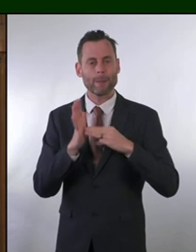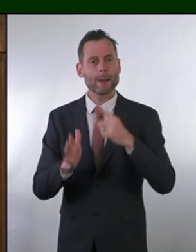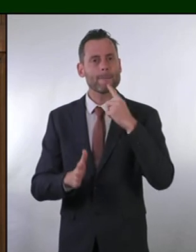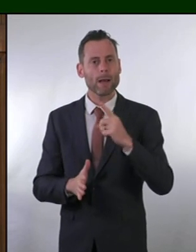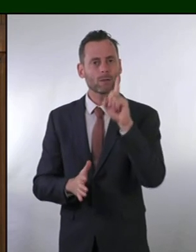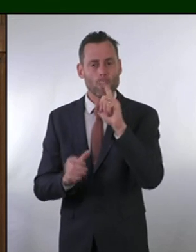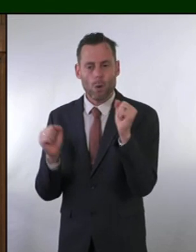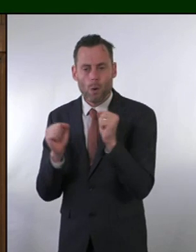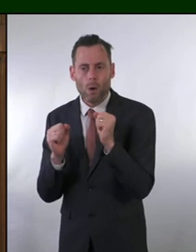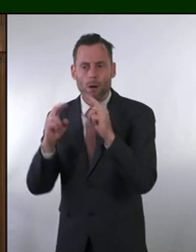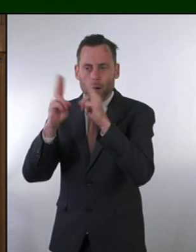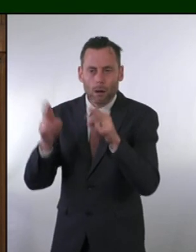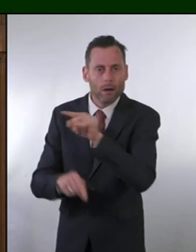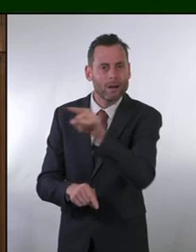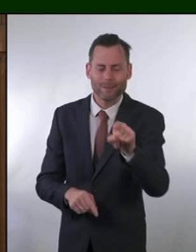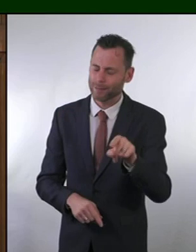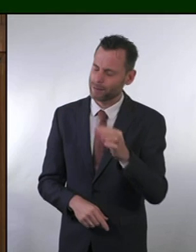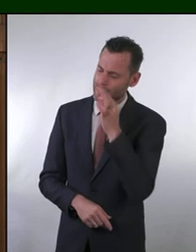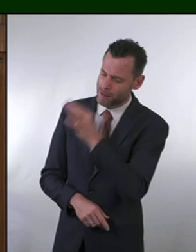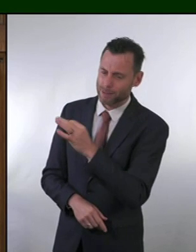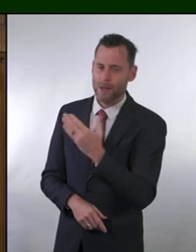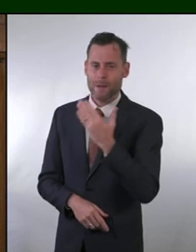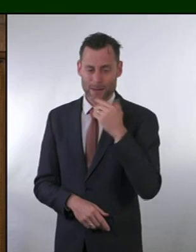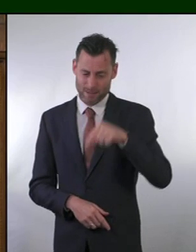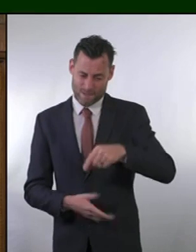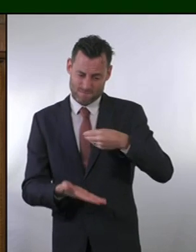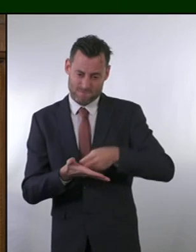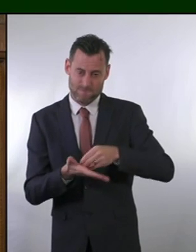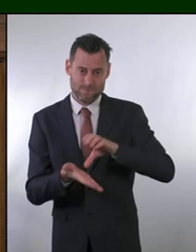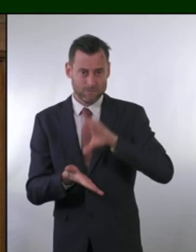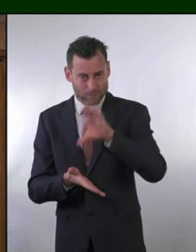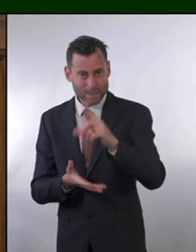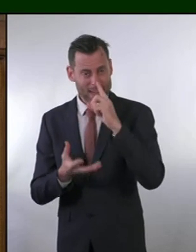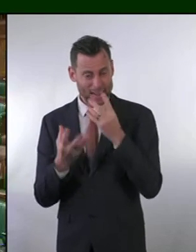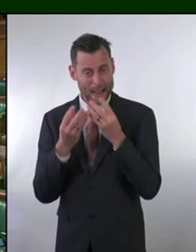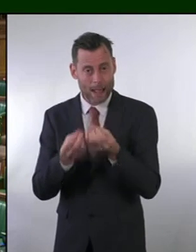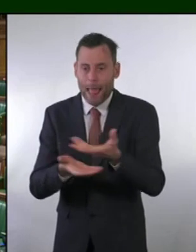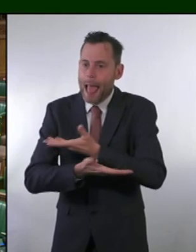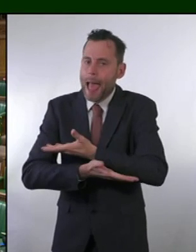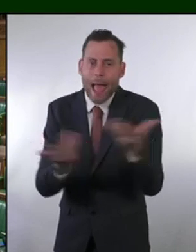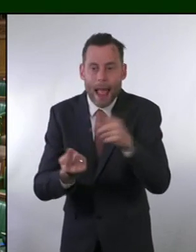Will the Prime Minister at least guarantee that all Government funds can be used to cover anyone and everyone needing shelter?